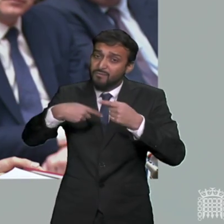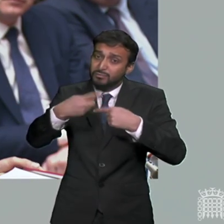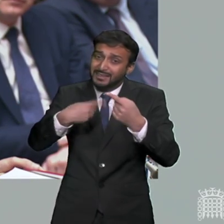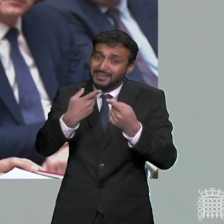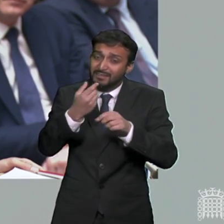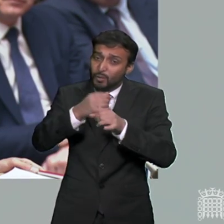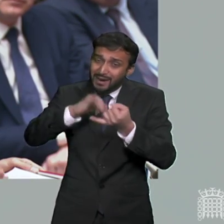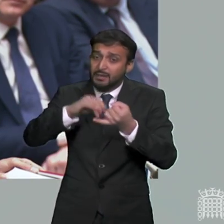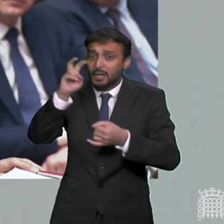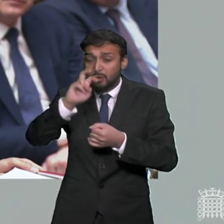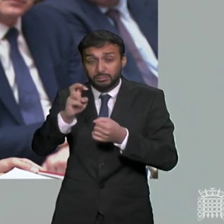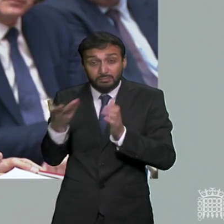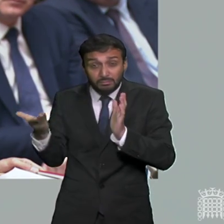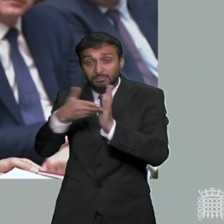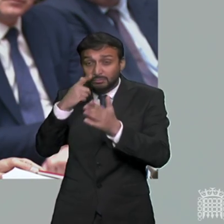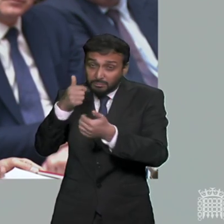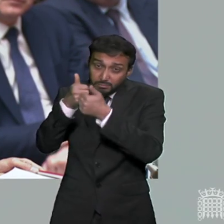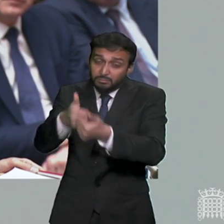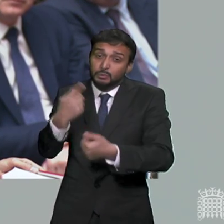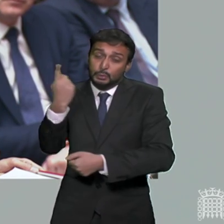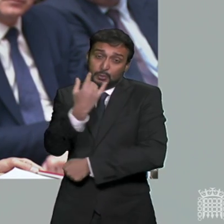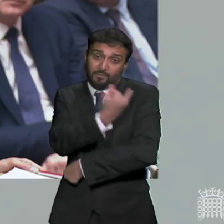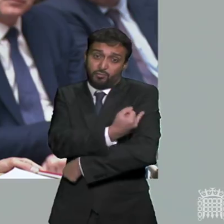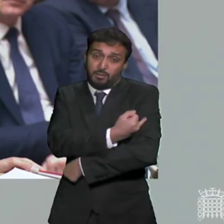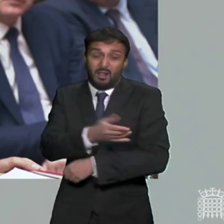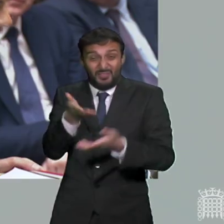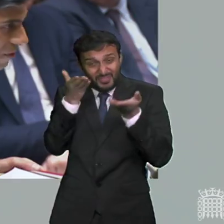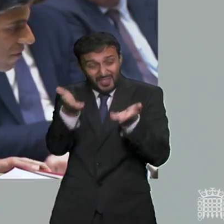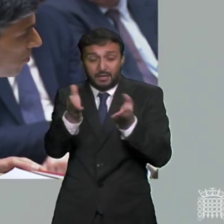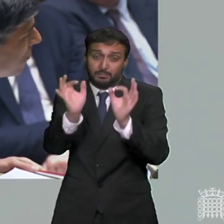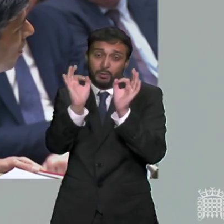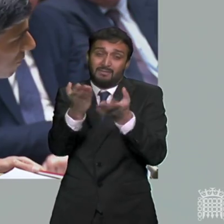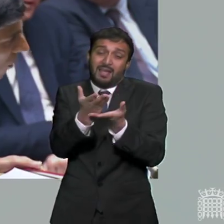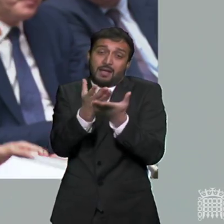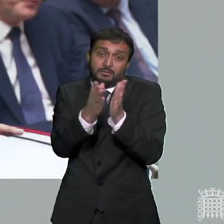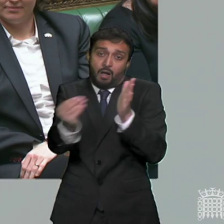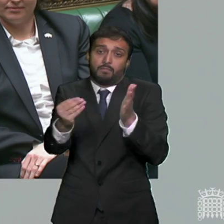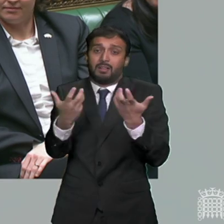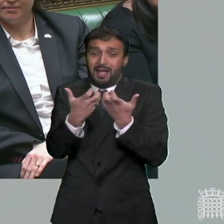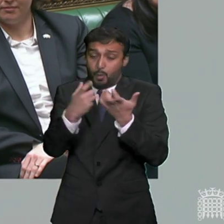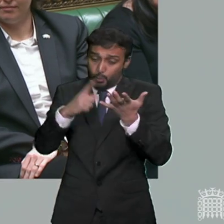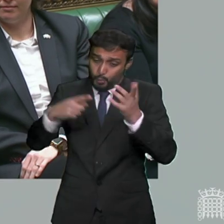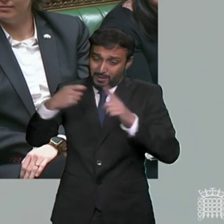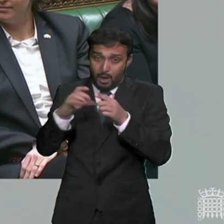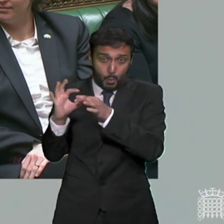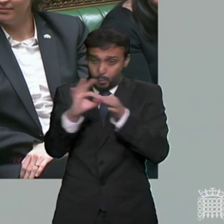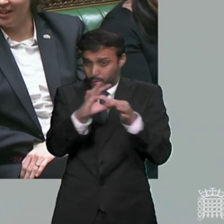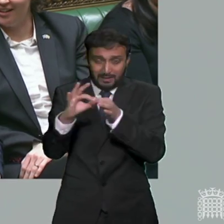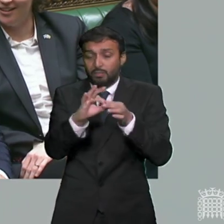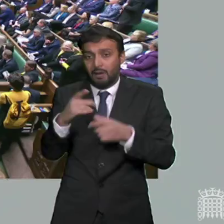That is an example of the United Kingdom and the Union delivering for people in Scotland.